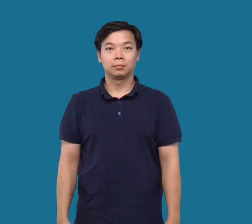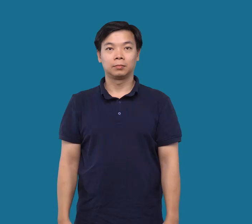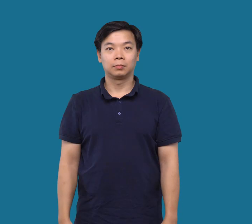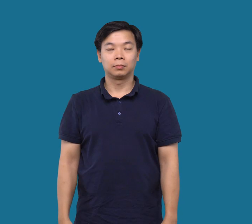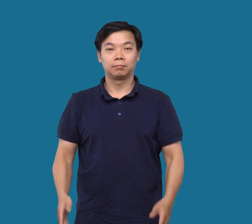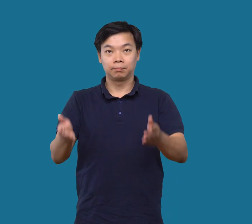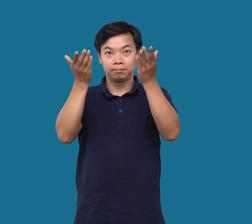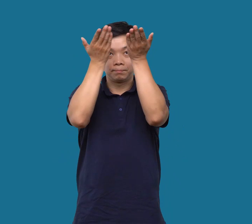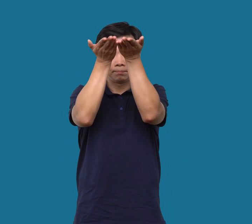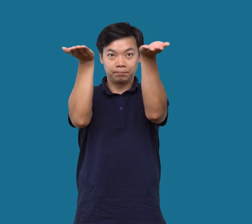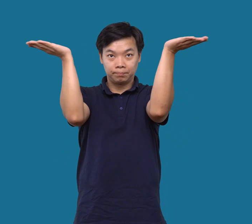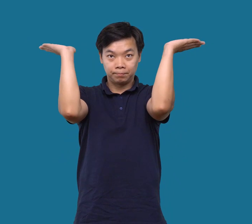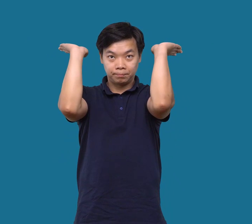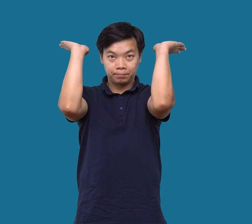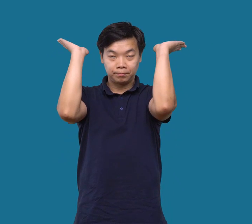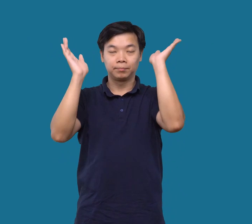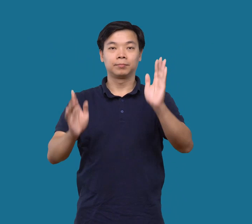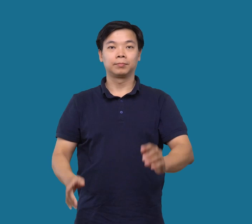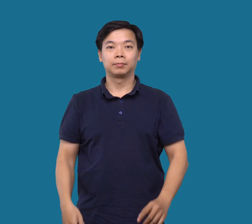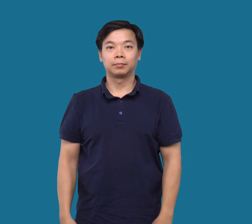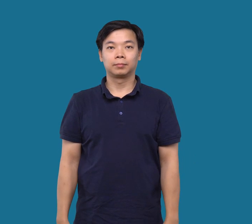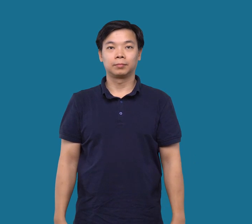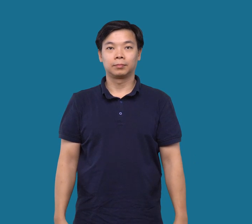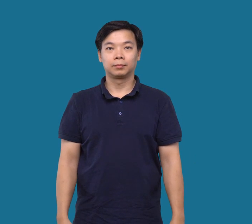Mexico (nước Mexico)